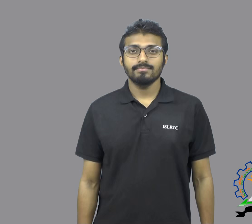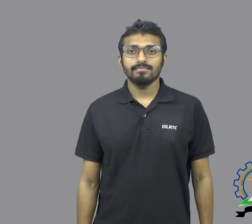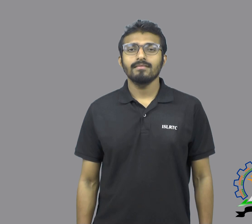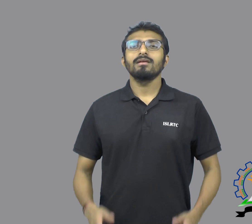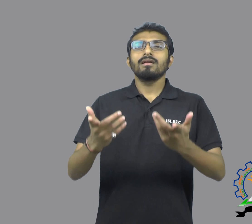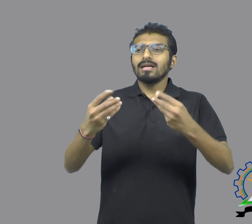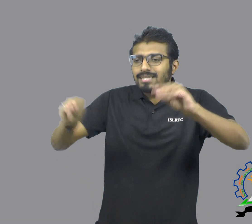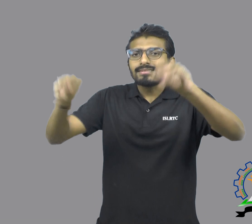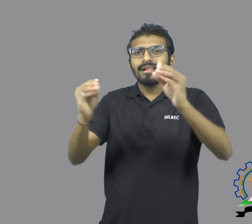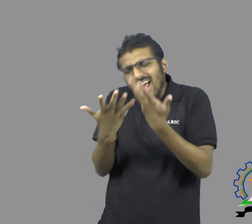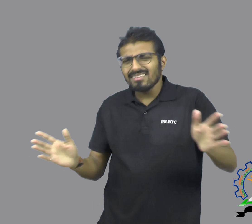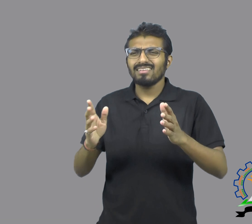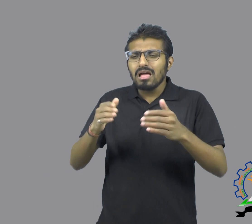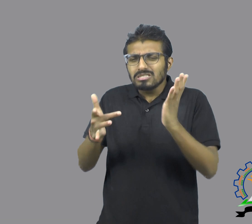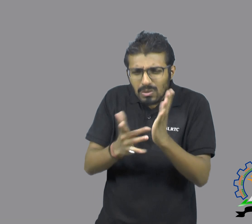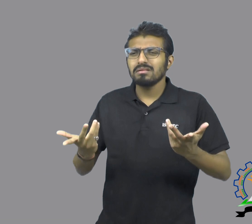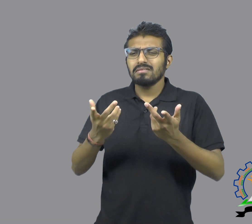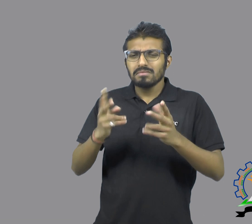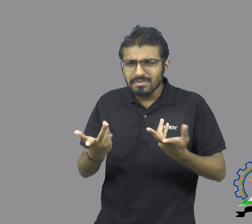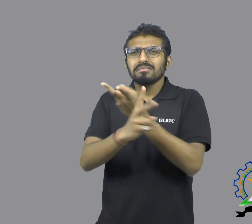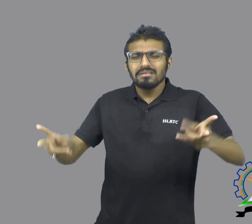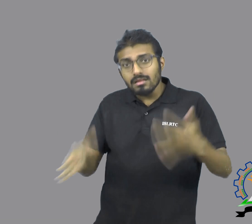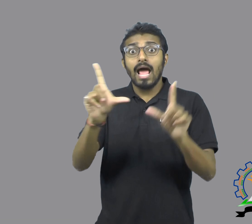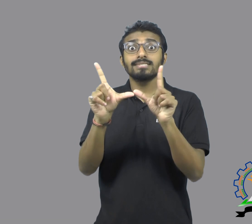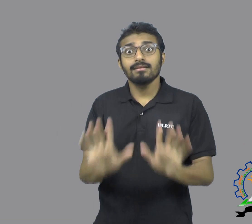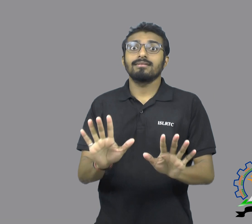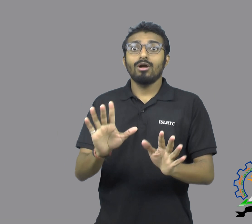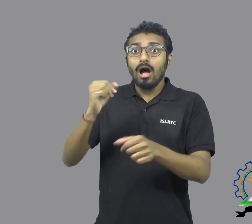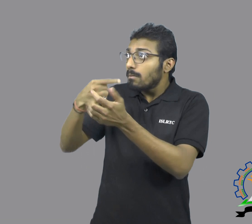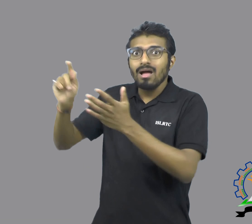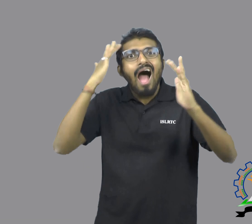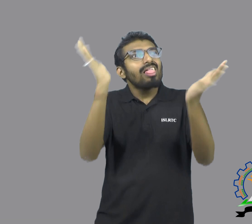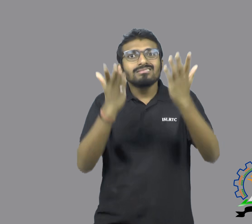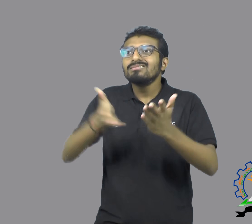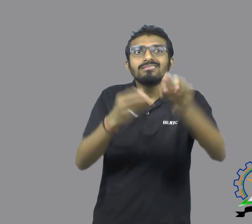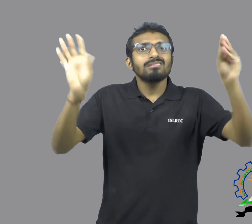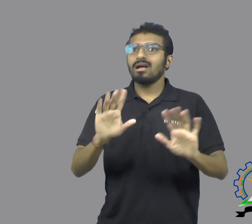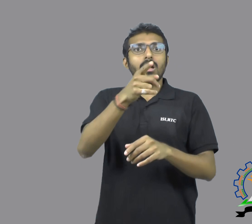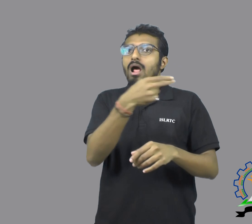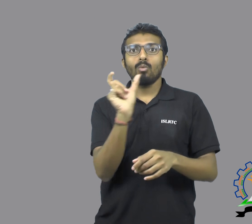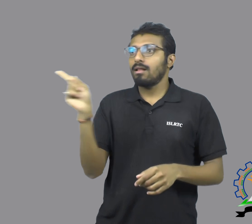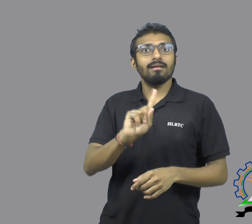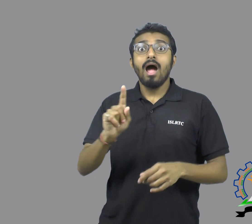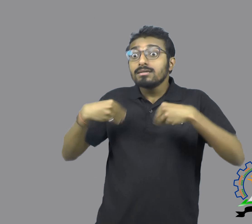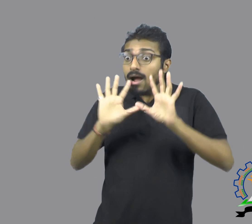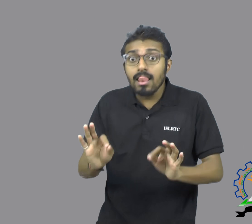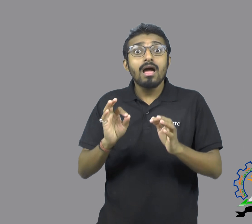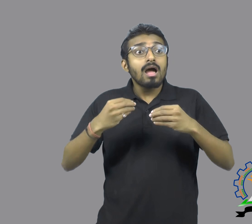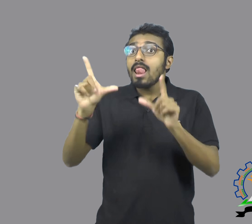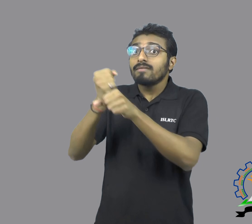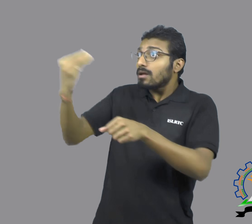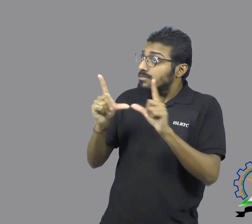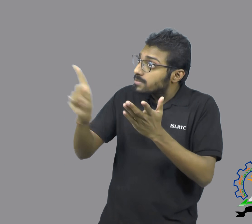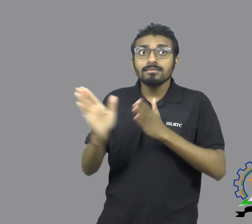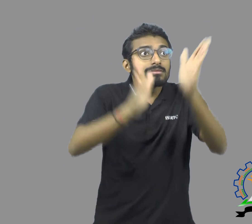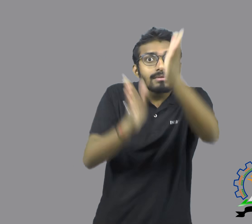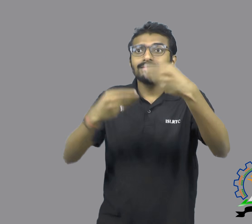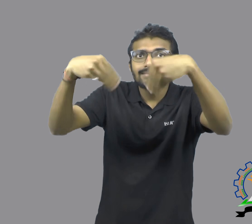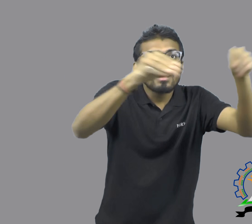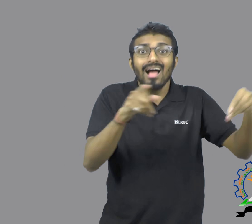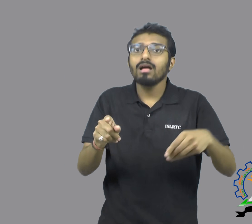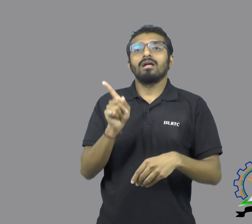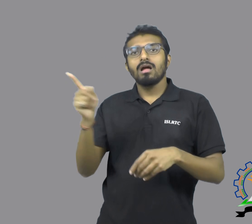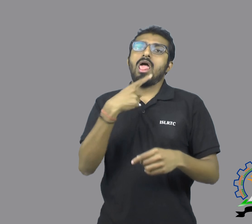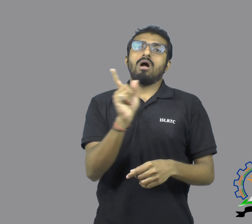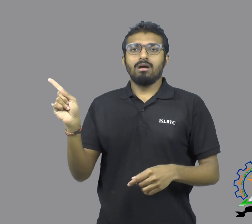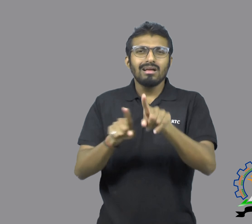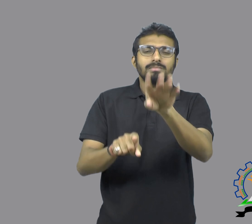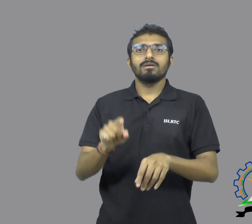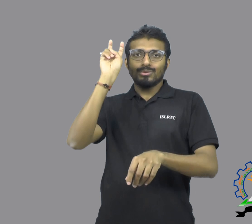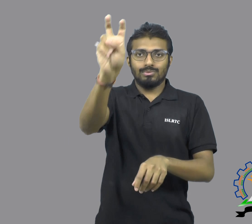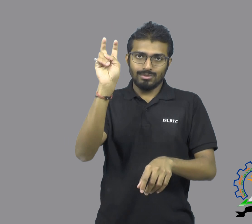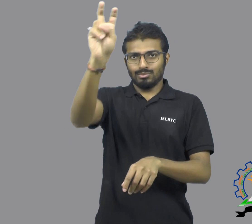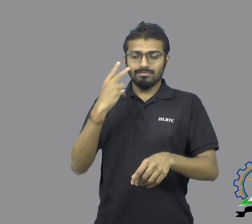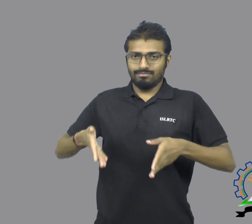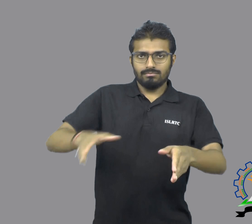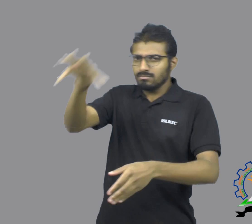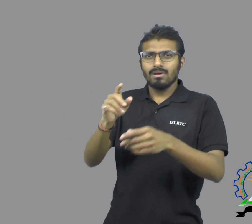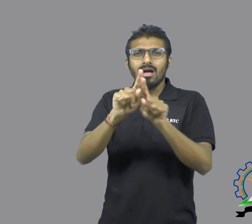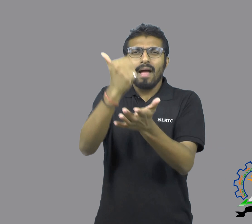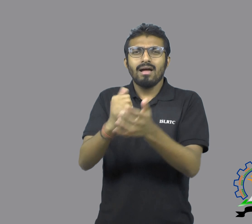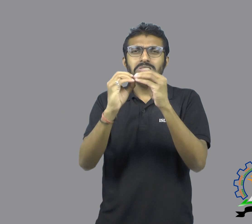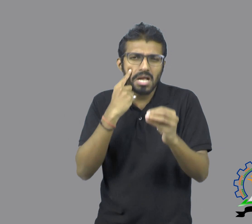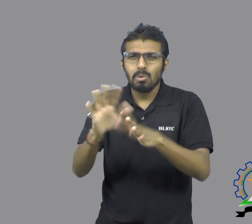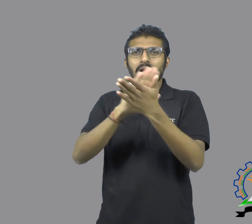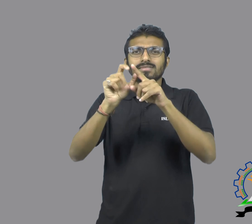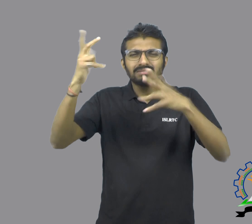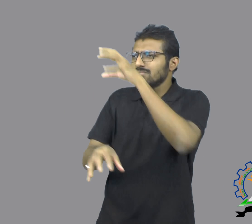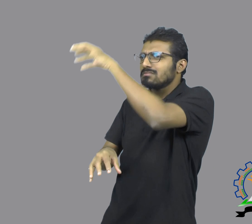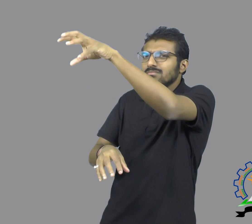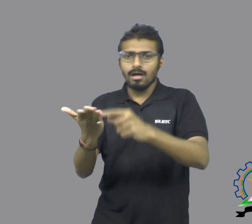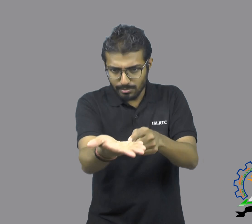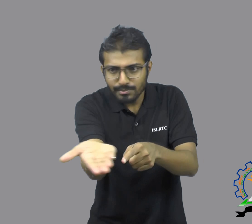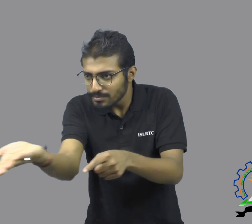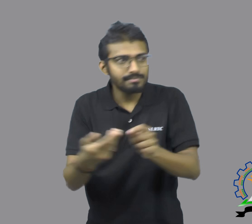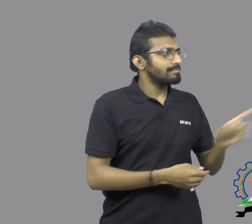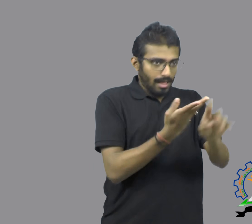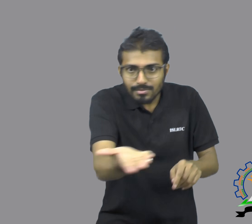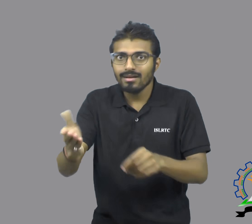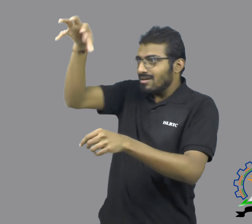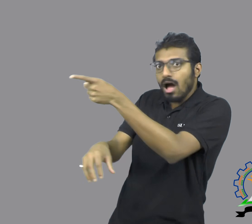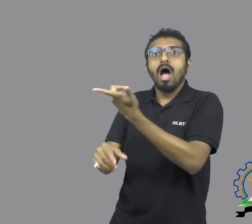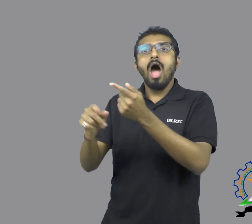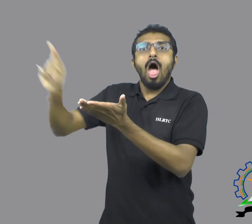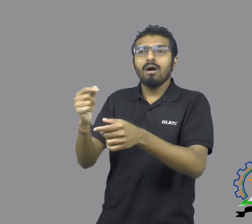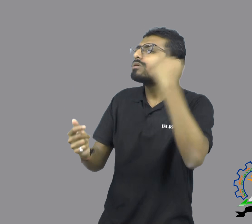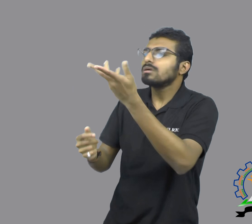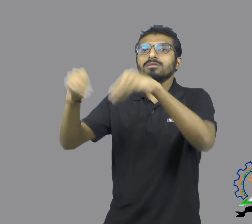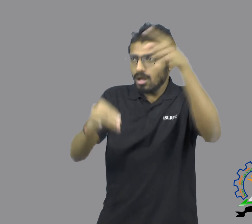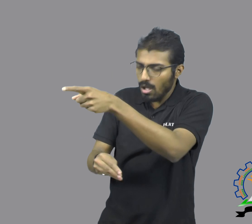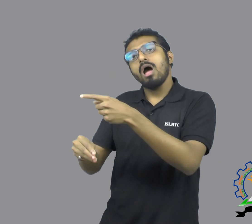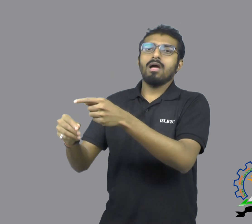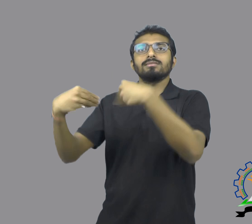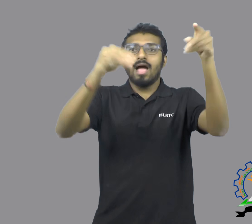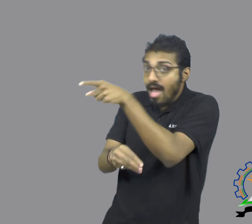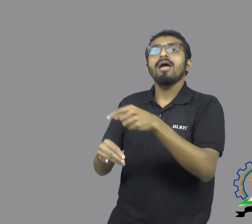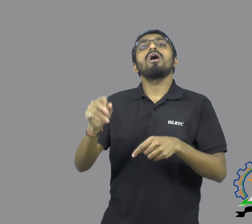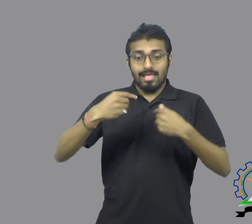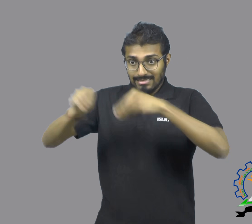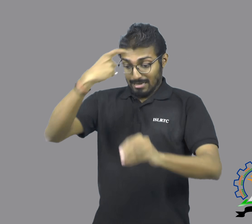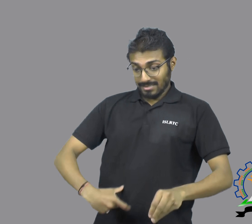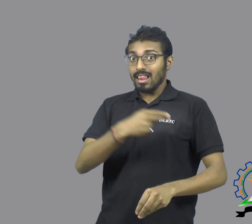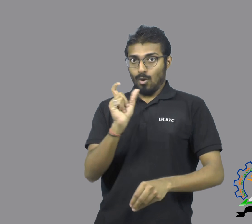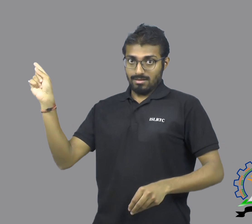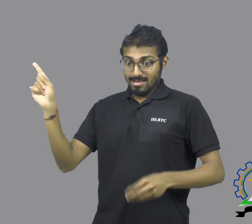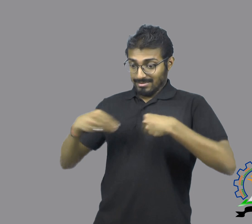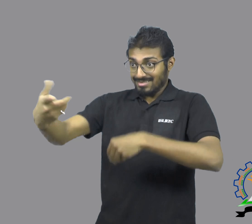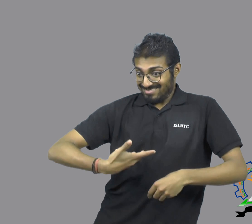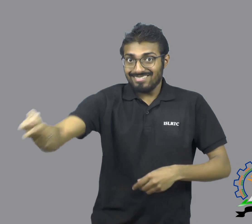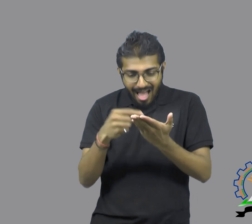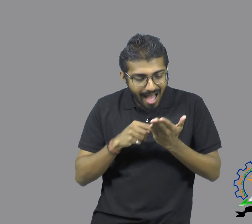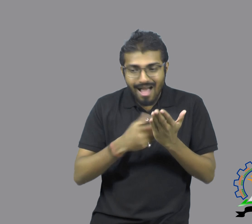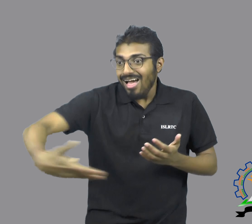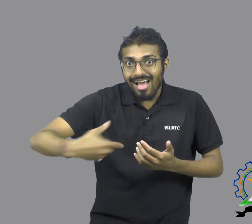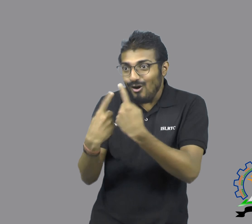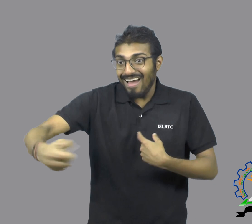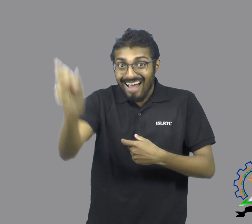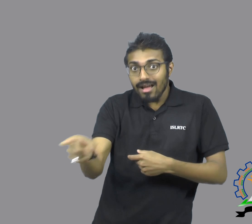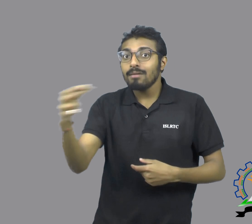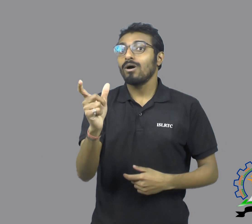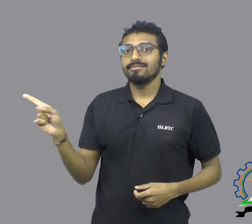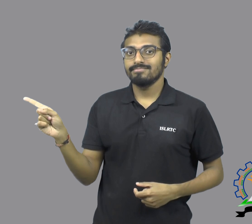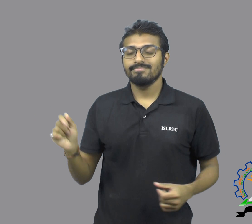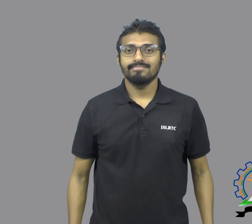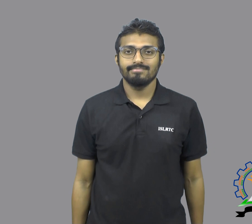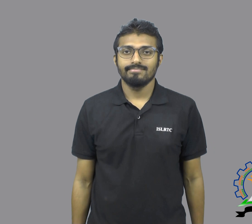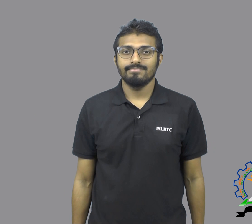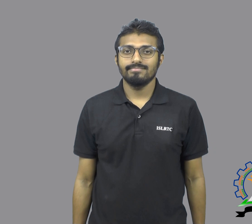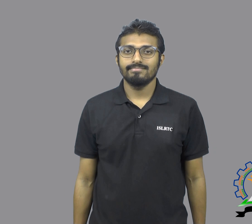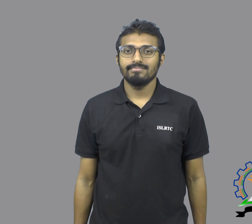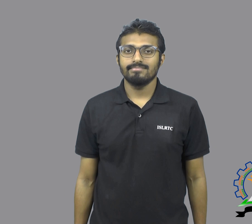Vendor Vendee